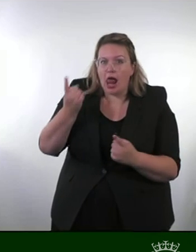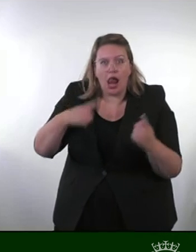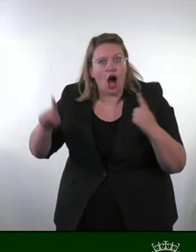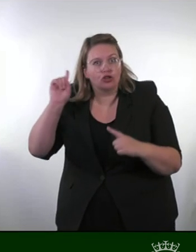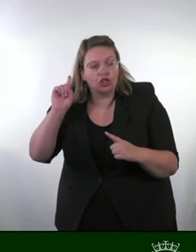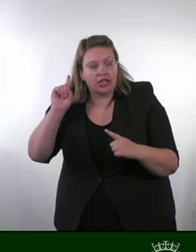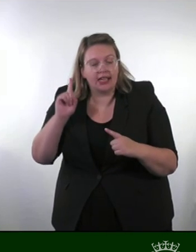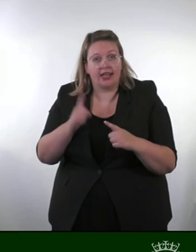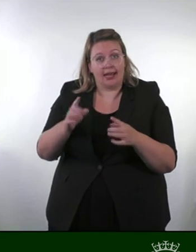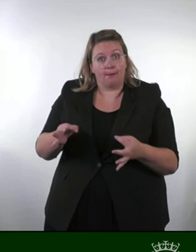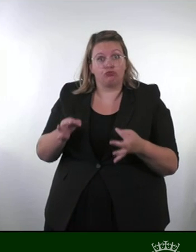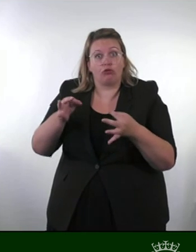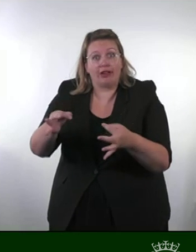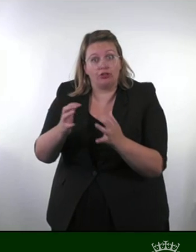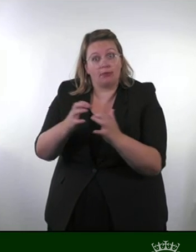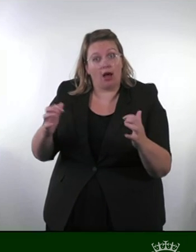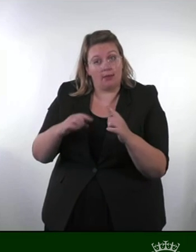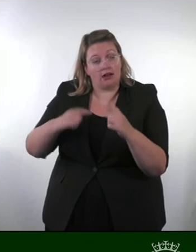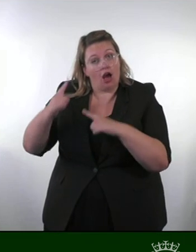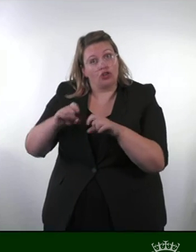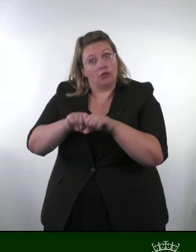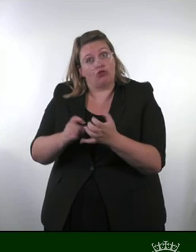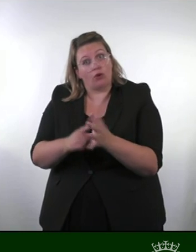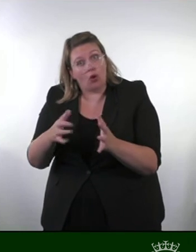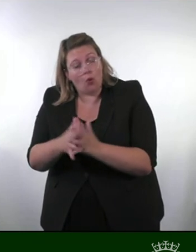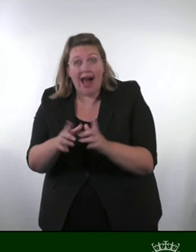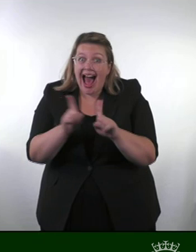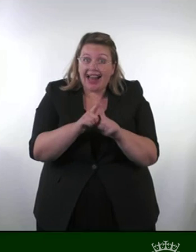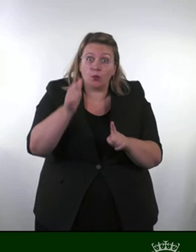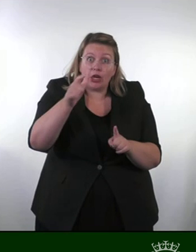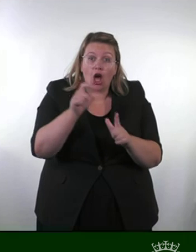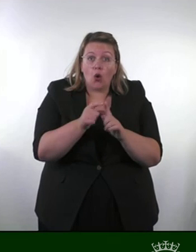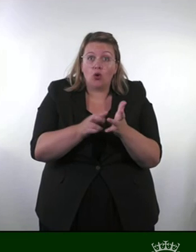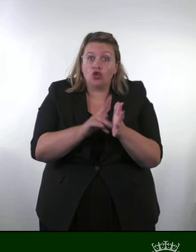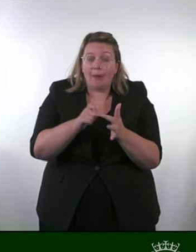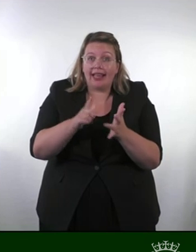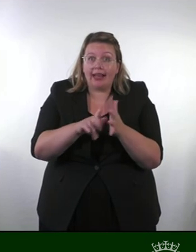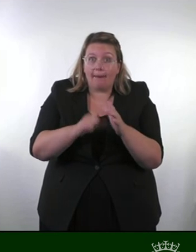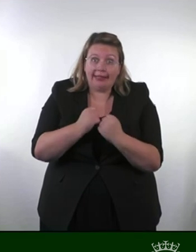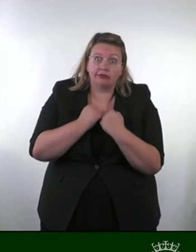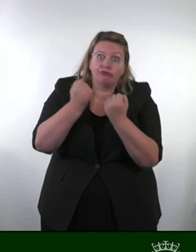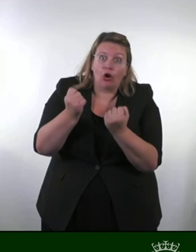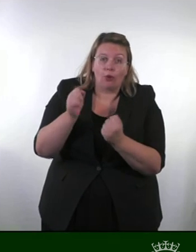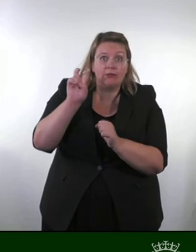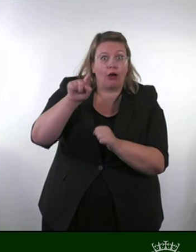We have seen the behaviour of Dominic Cummings, and we know that the Government are prepared to break their international obligations.